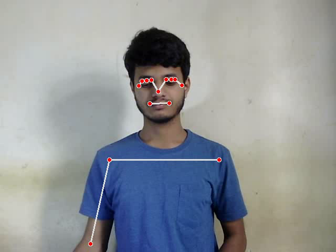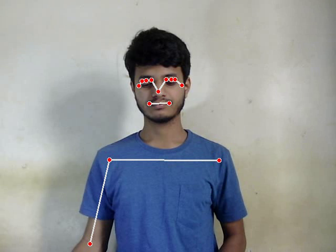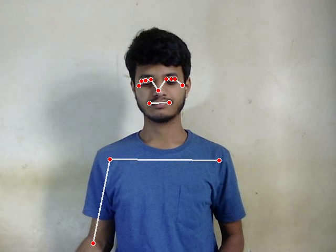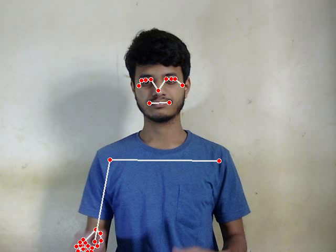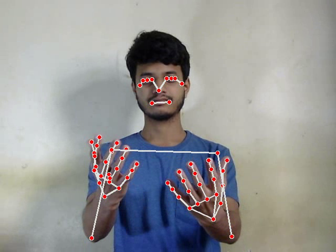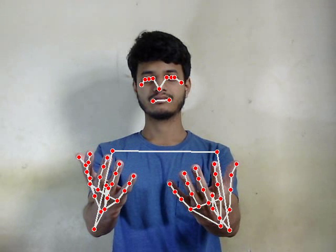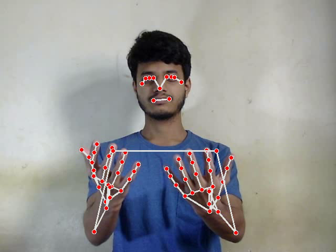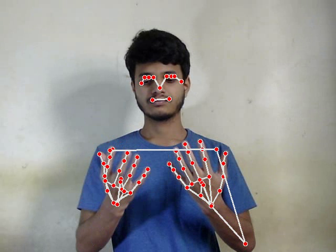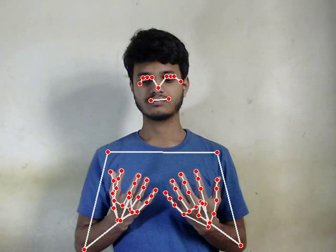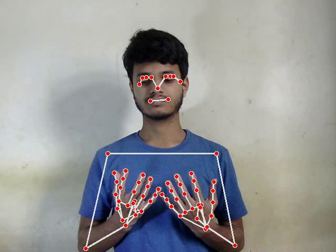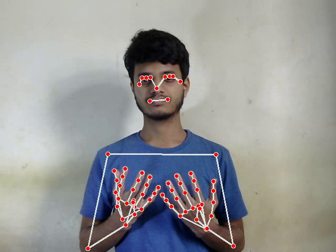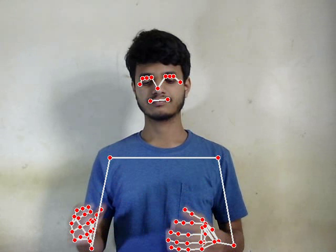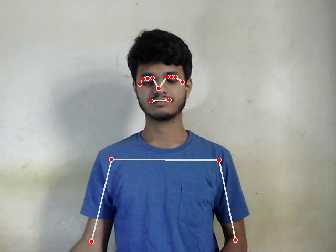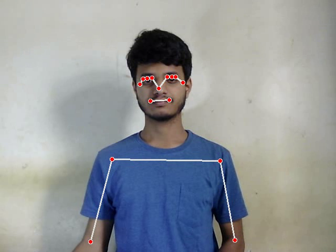want